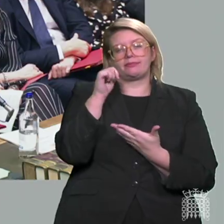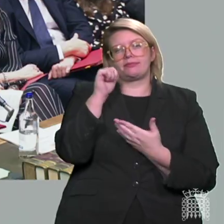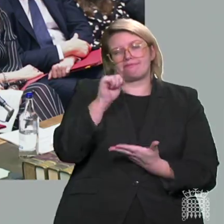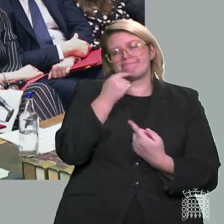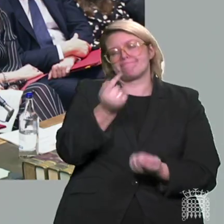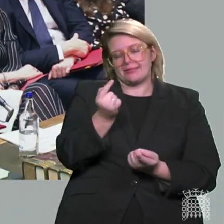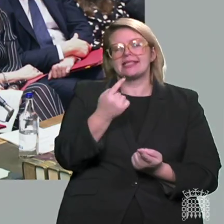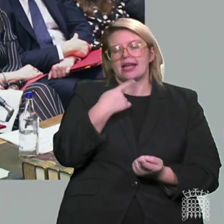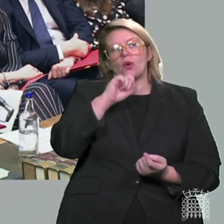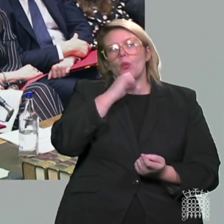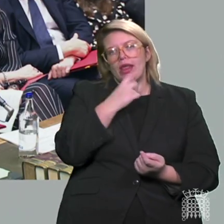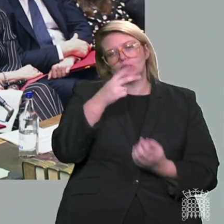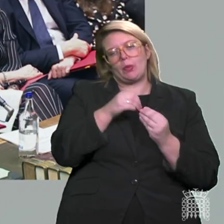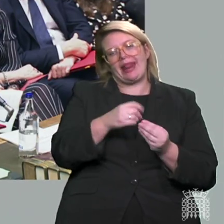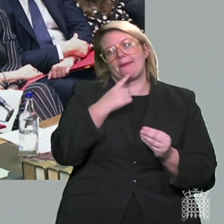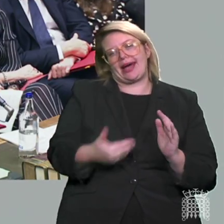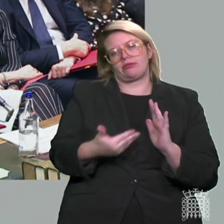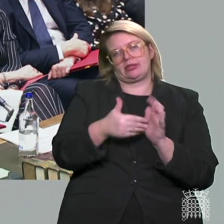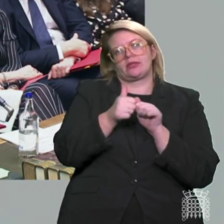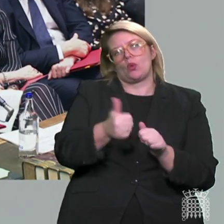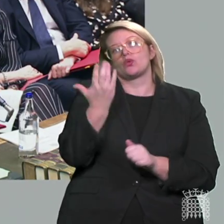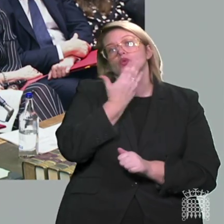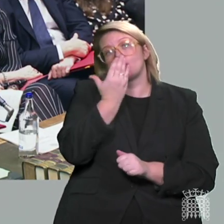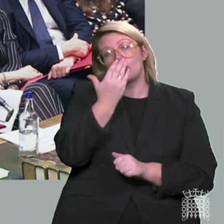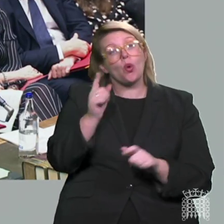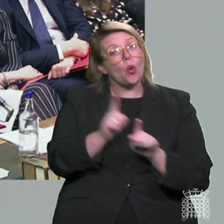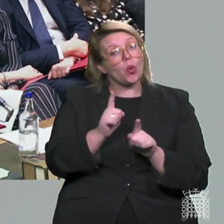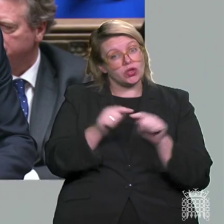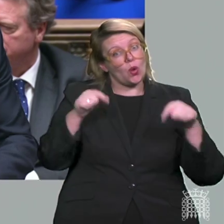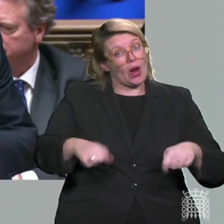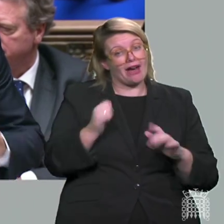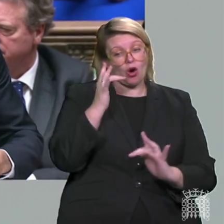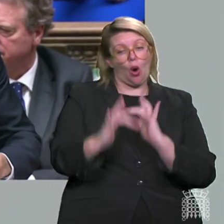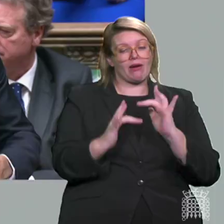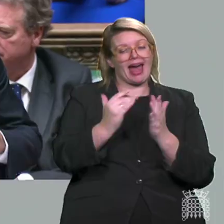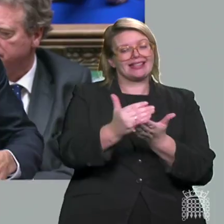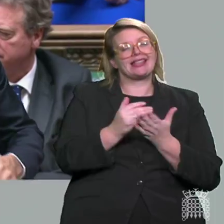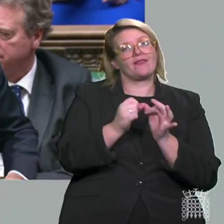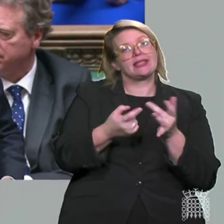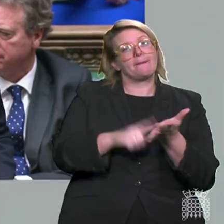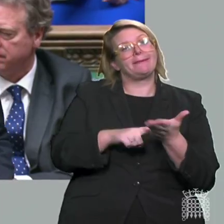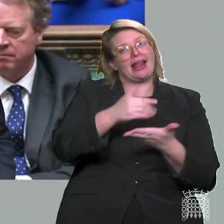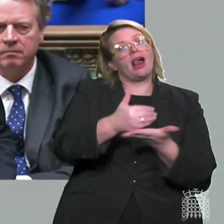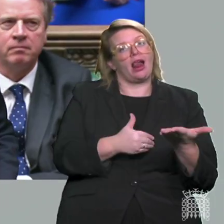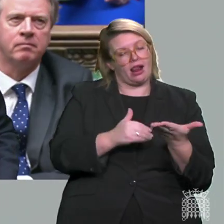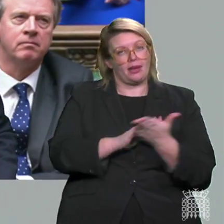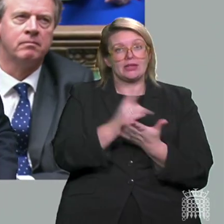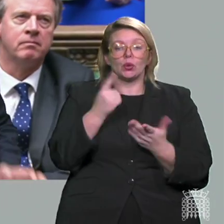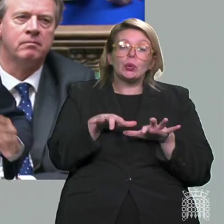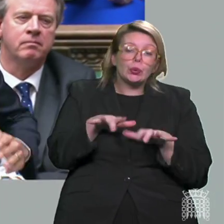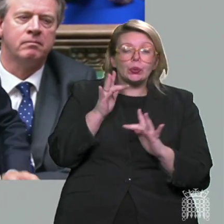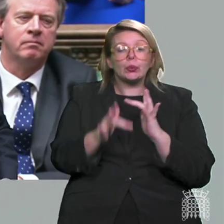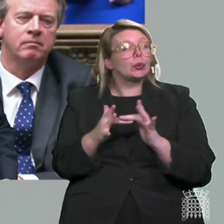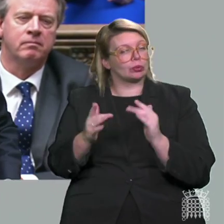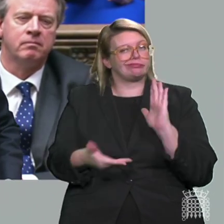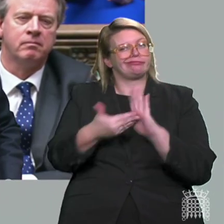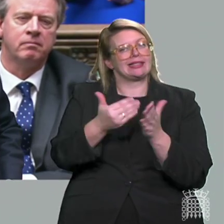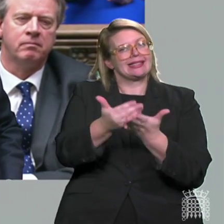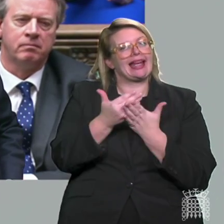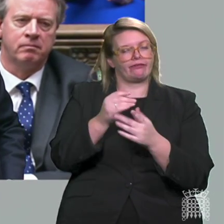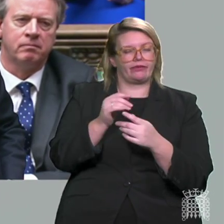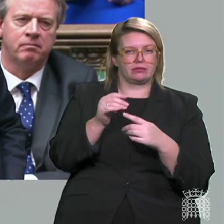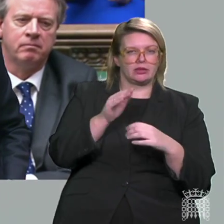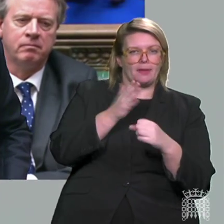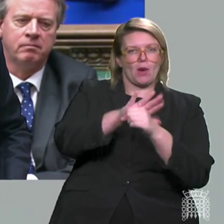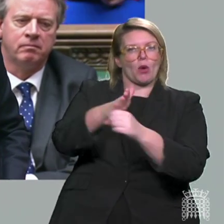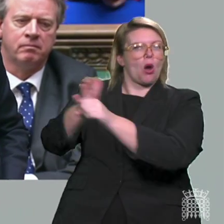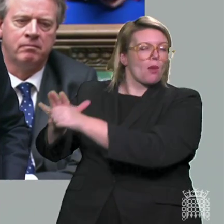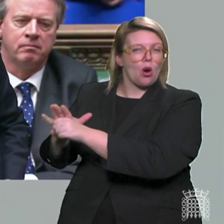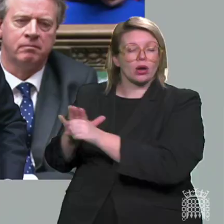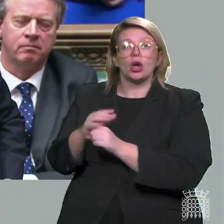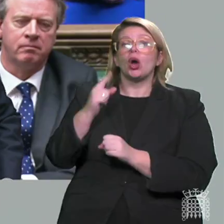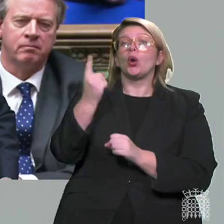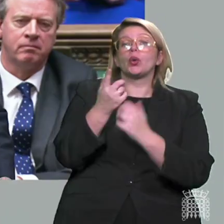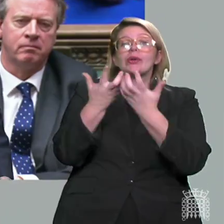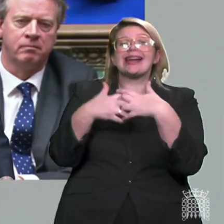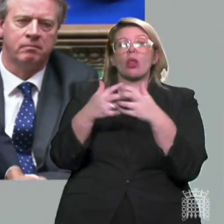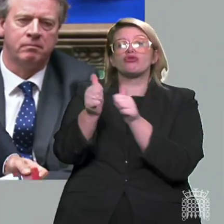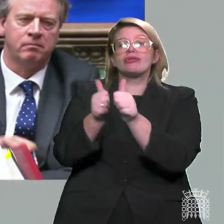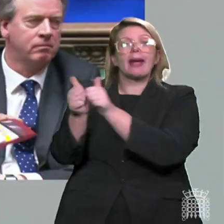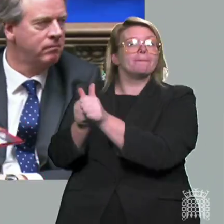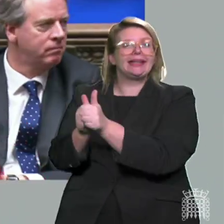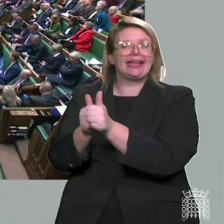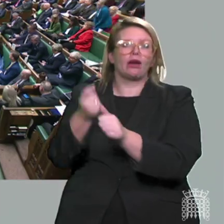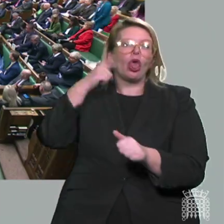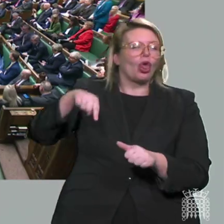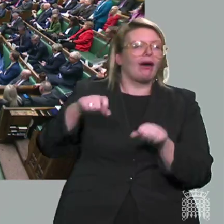I am also proud that this Government have introduced the world-leading, world-first Online Safety Bill, which specifically improves protections for children and puts very strict obligations and penalties on tech companies for enforcing them.